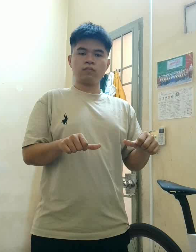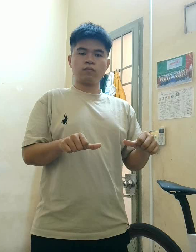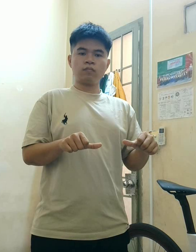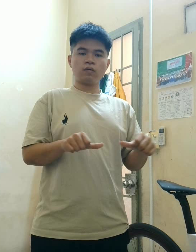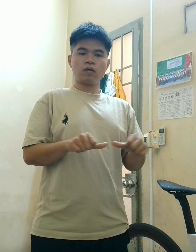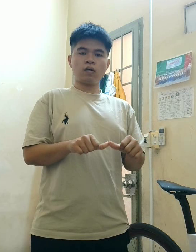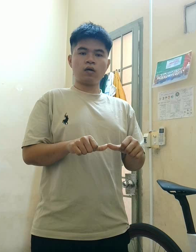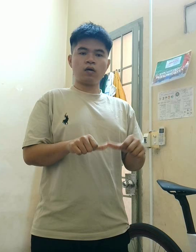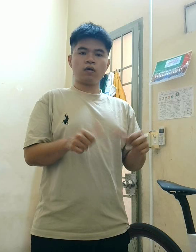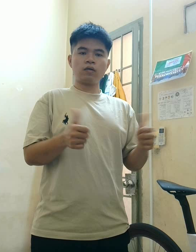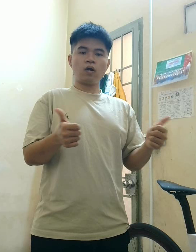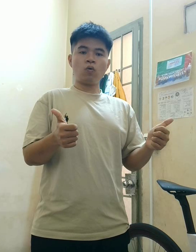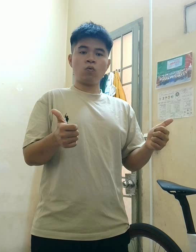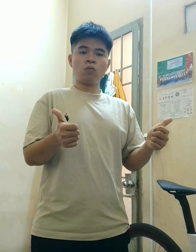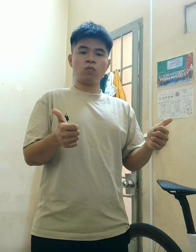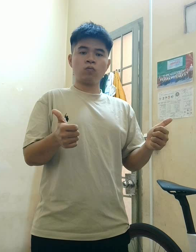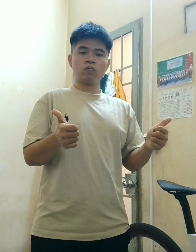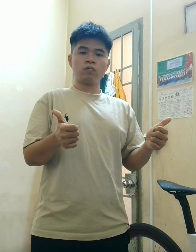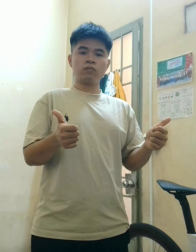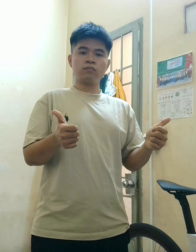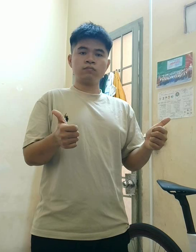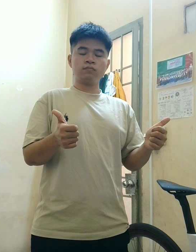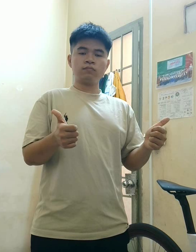o dau